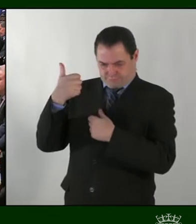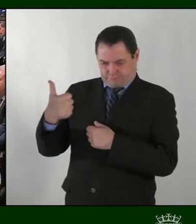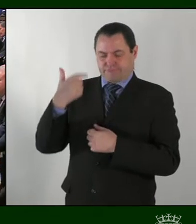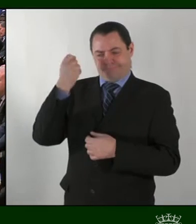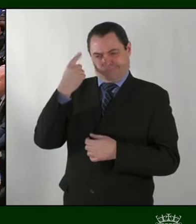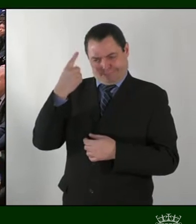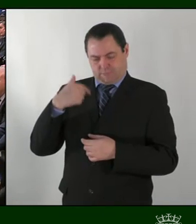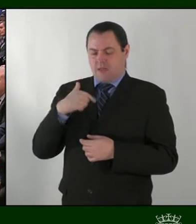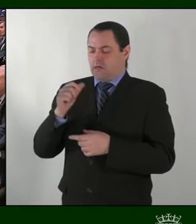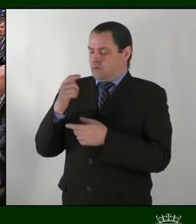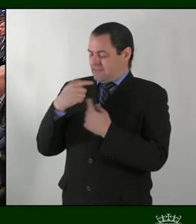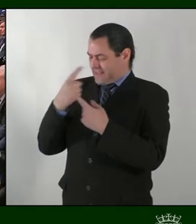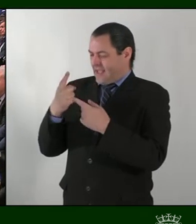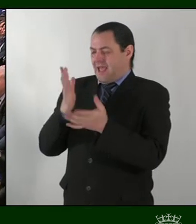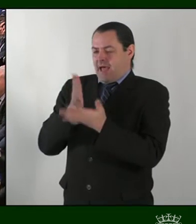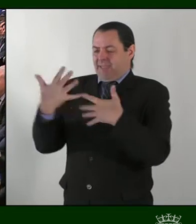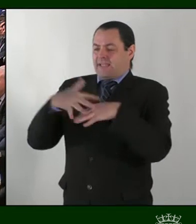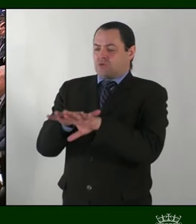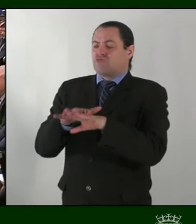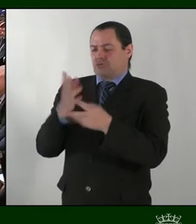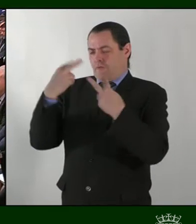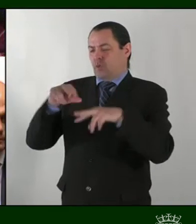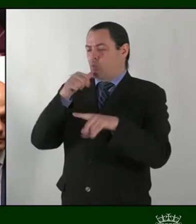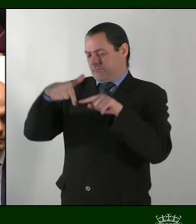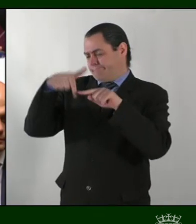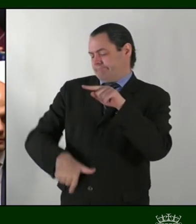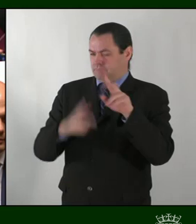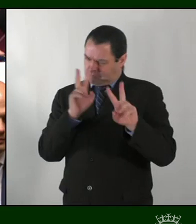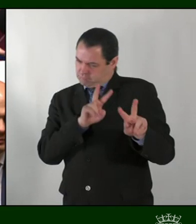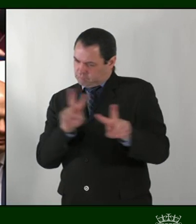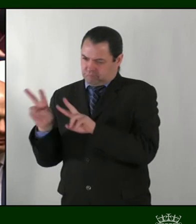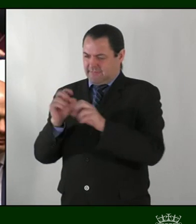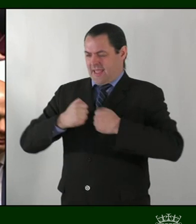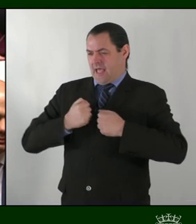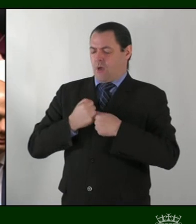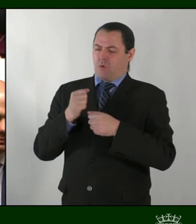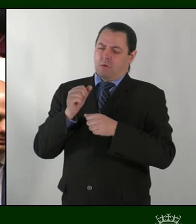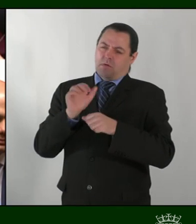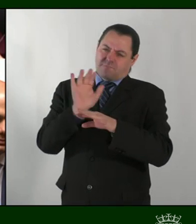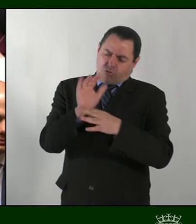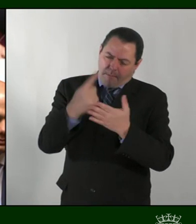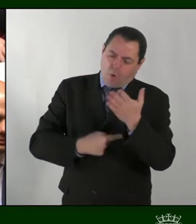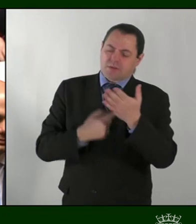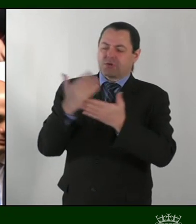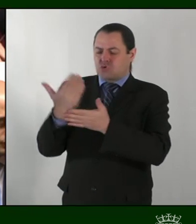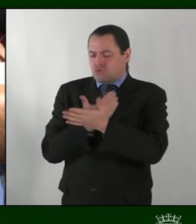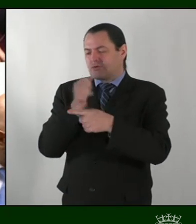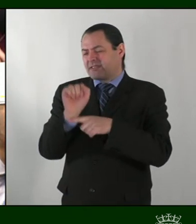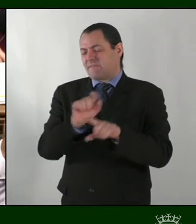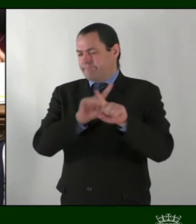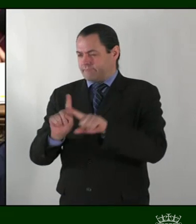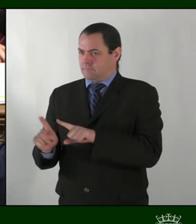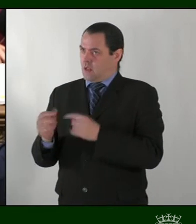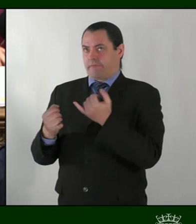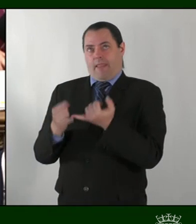I can assure him that the integrated review will be the deepest review of Britain’s security, defence and foreign policy since the cold war.